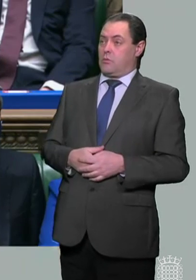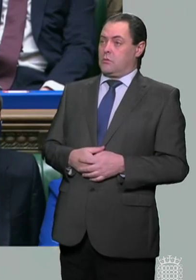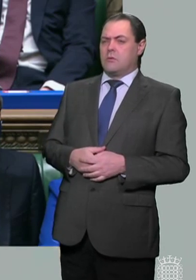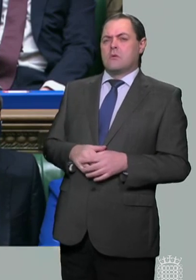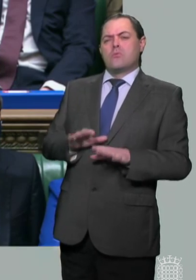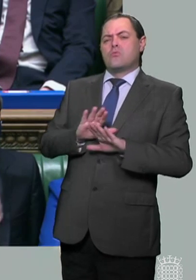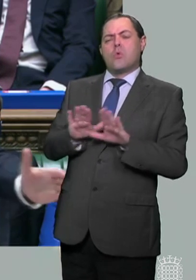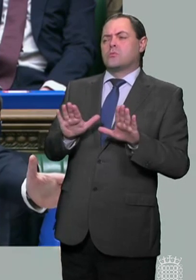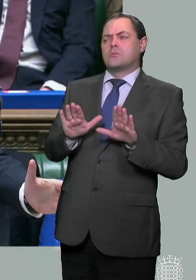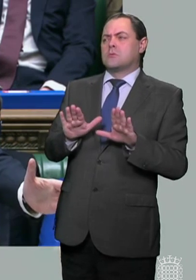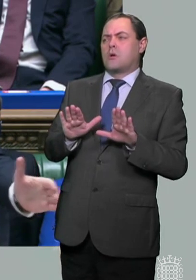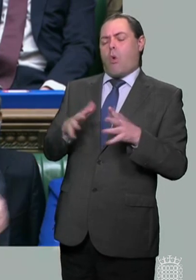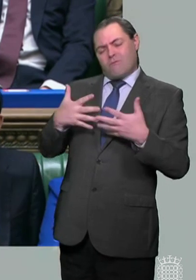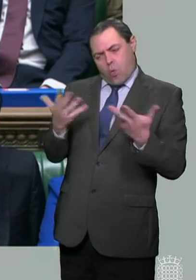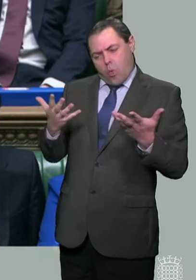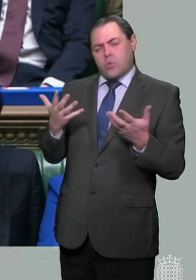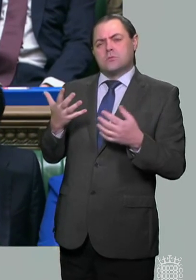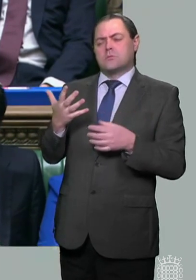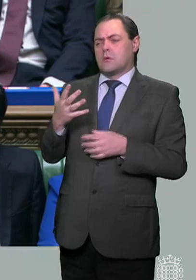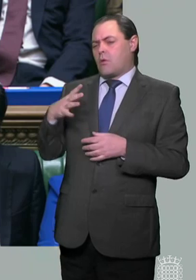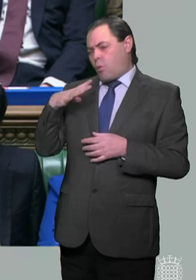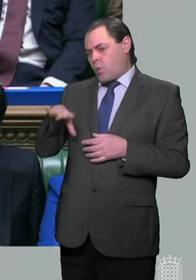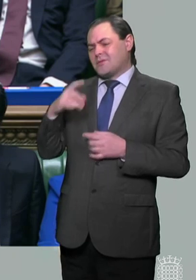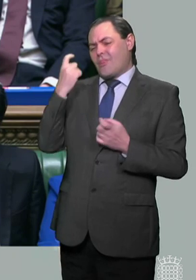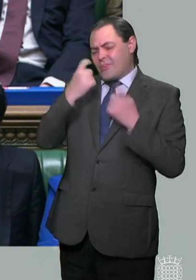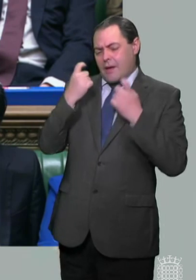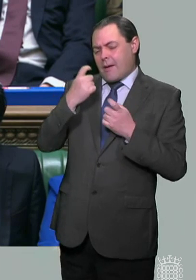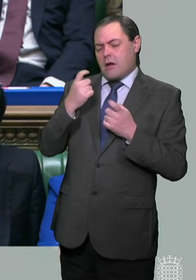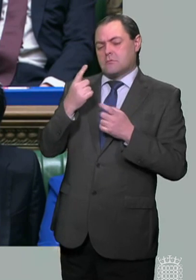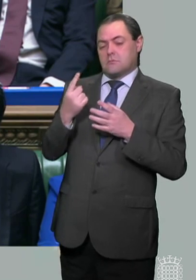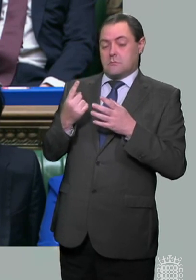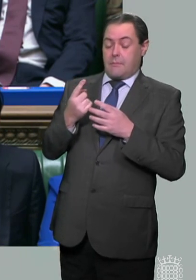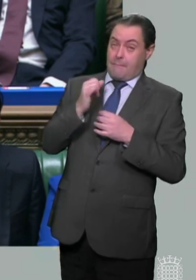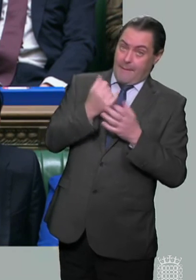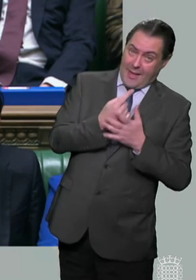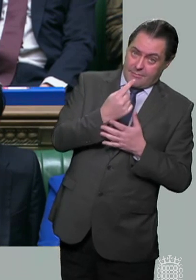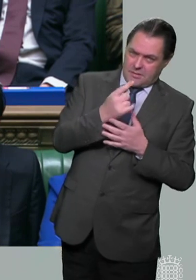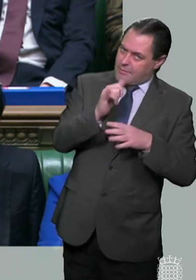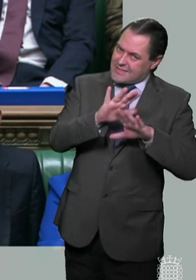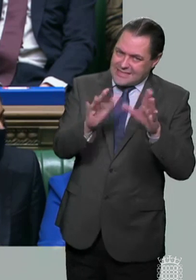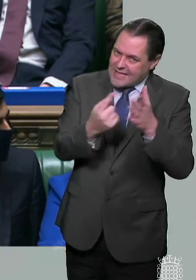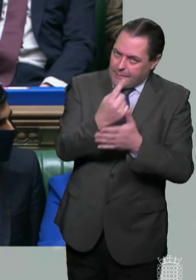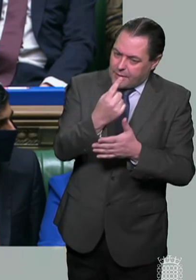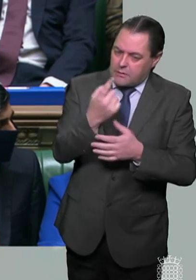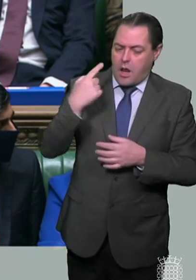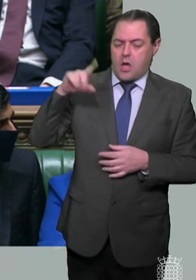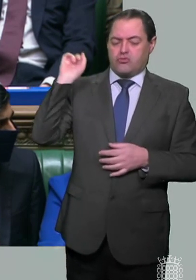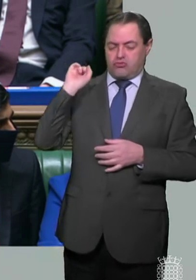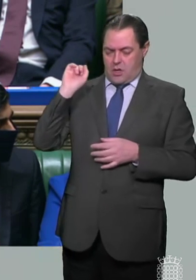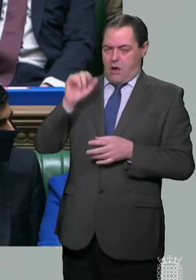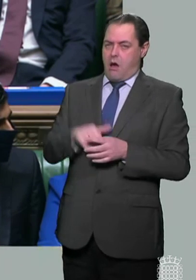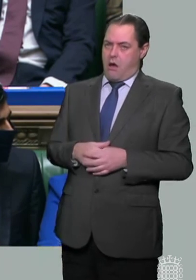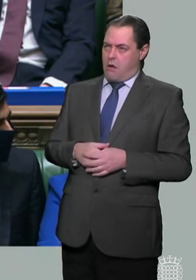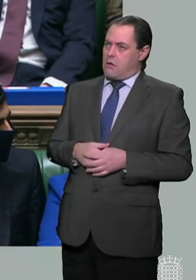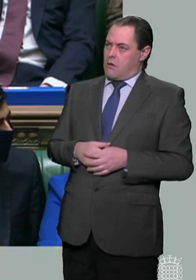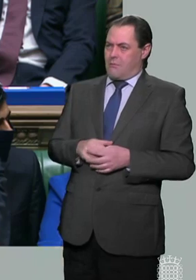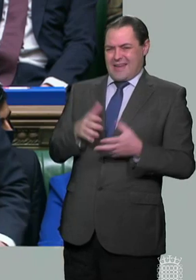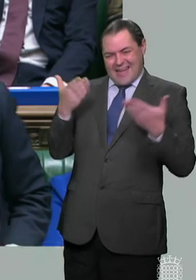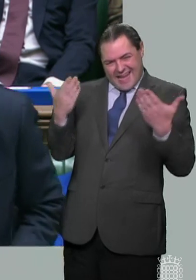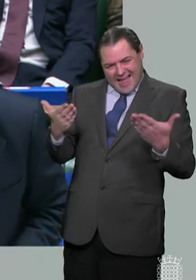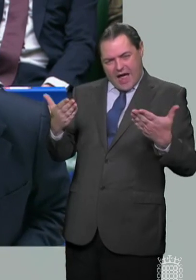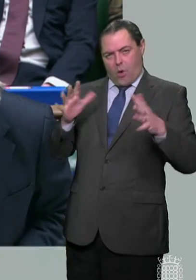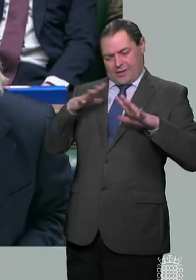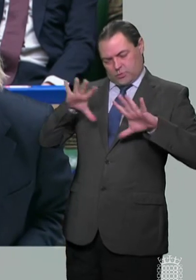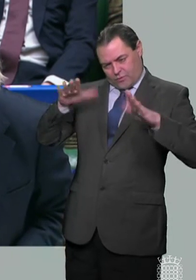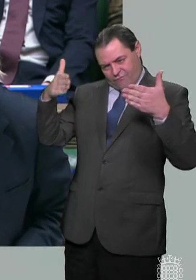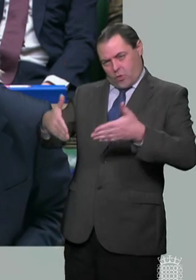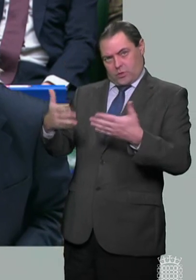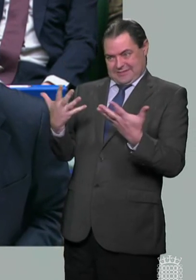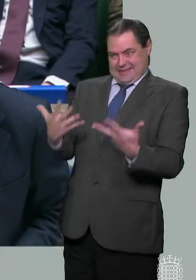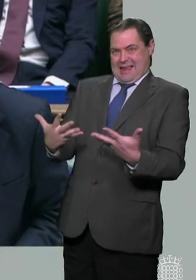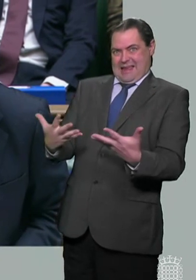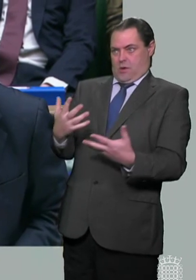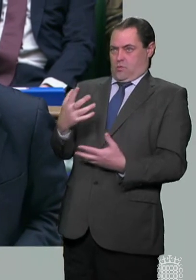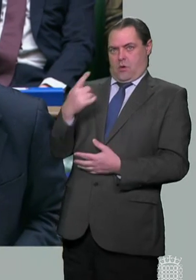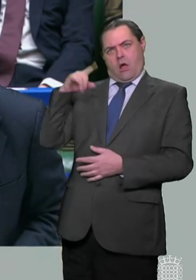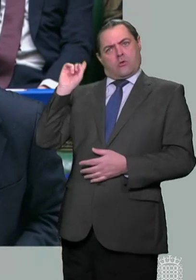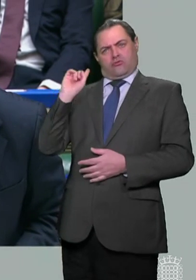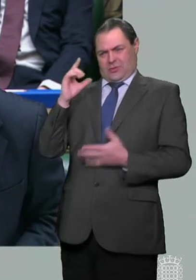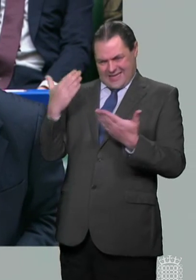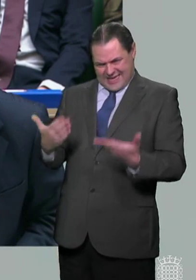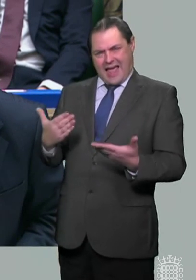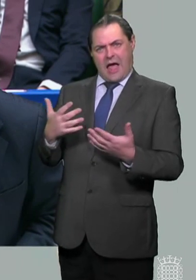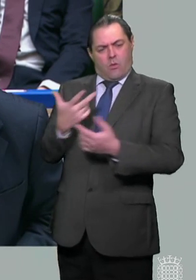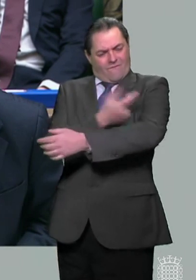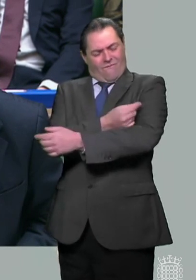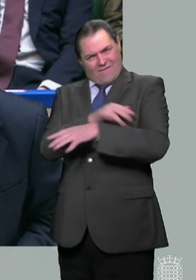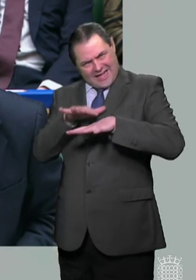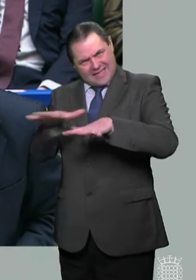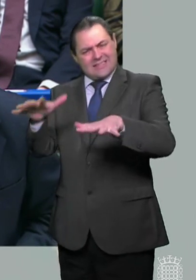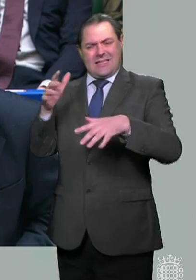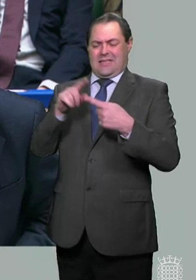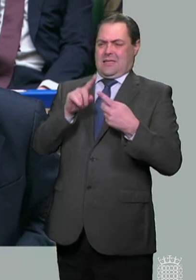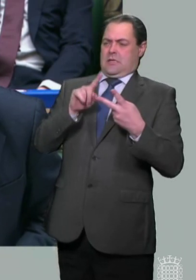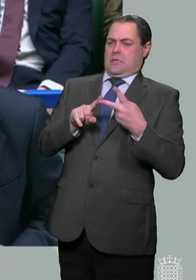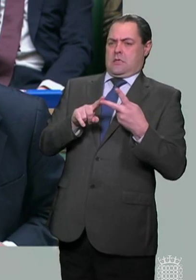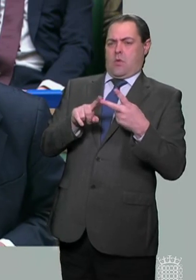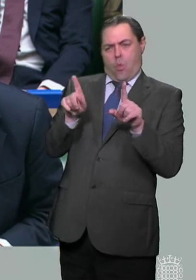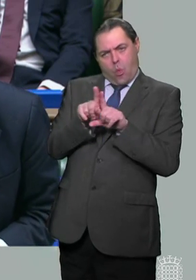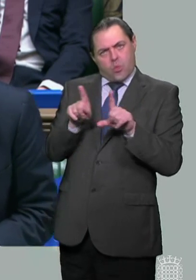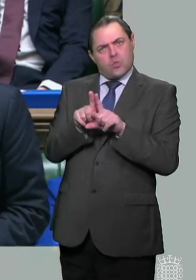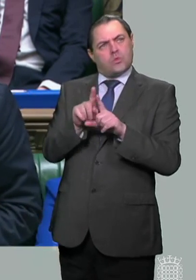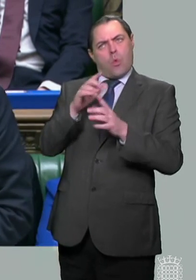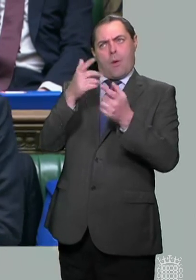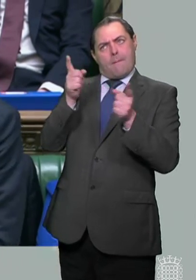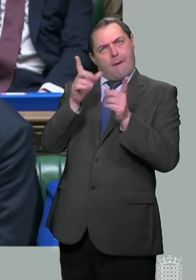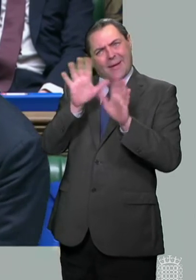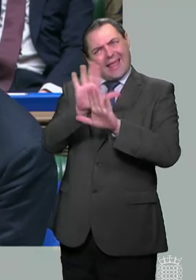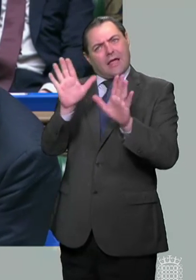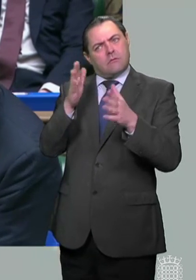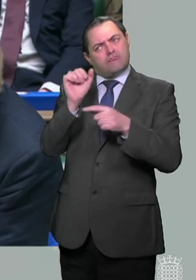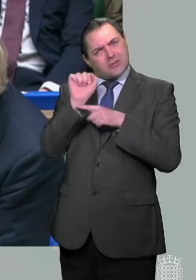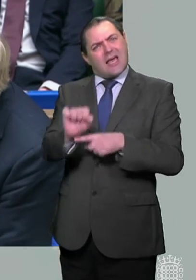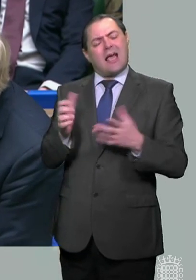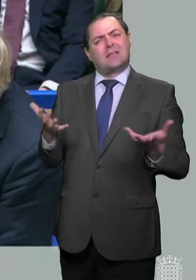Of course we will deal with what may or may not have taken place on 18 December last year, but what we need to focus on today is what we are doing to roll out the vaccinations across the country and what we are doing to protect the public.